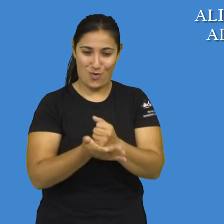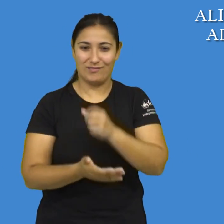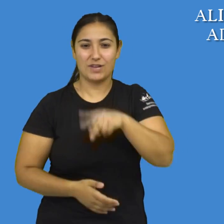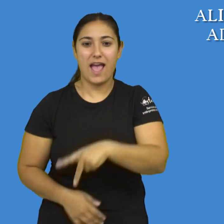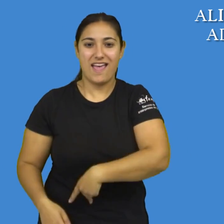verdad